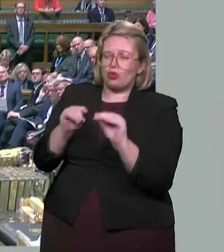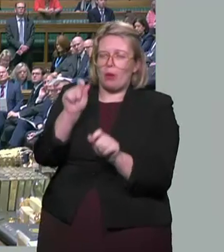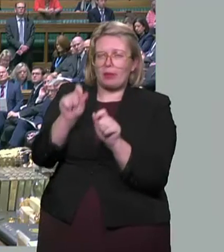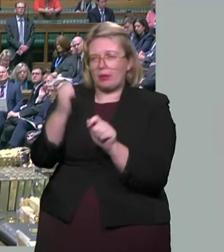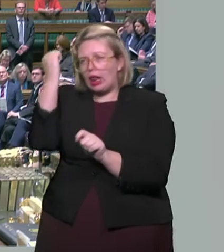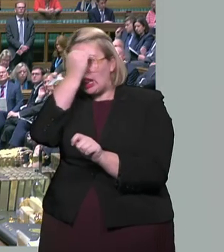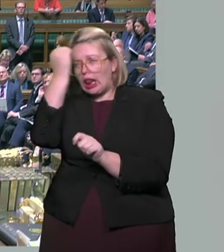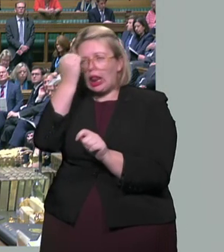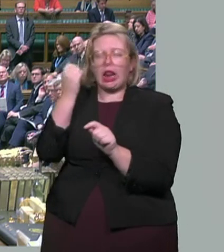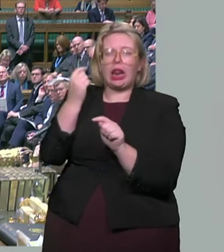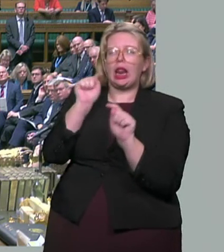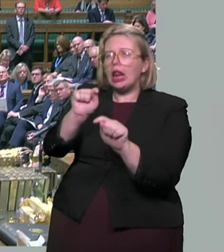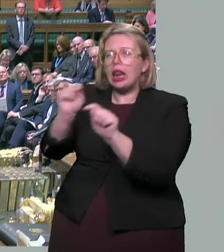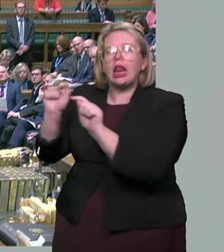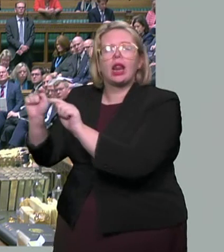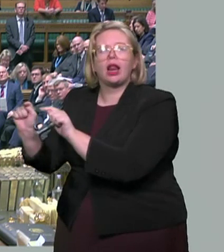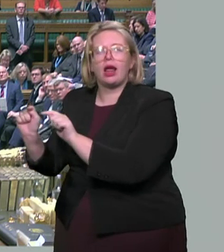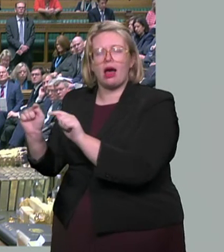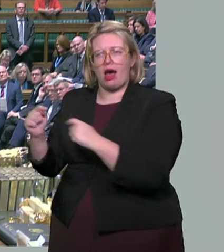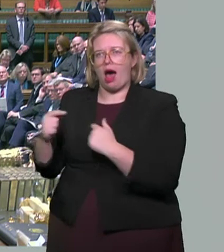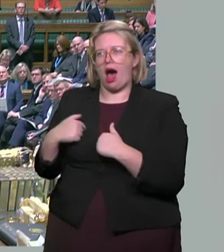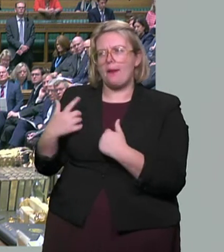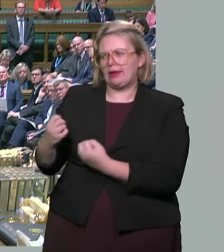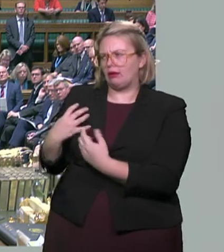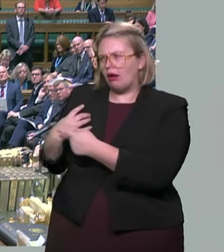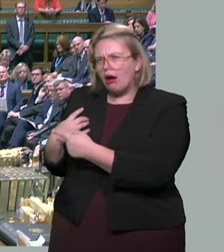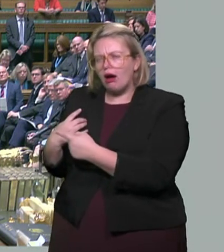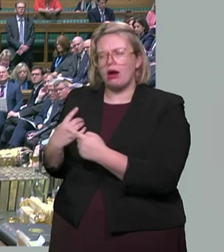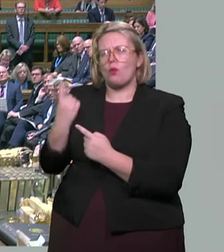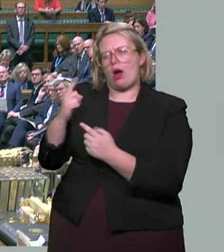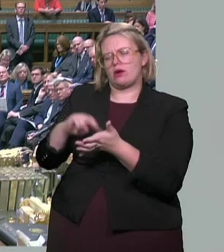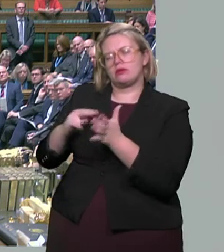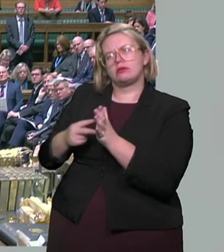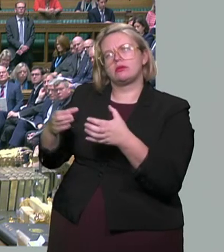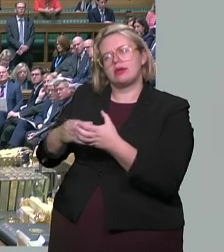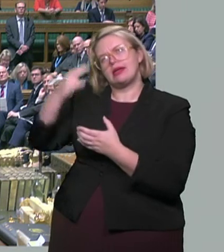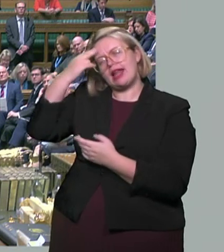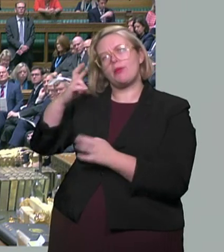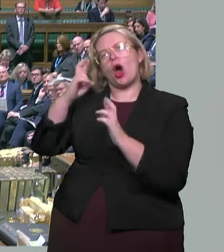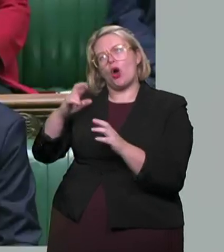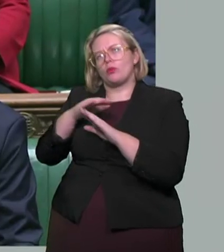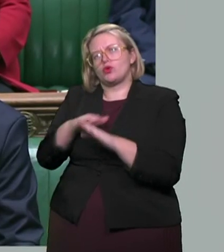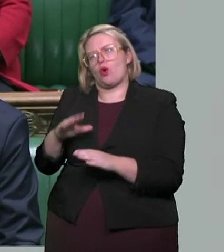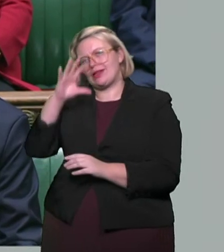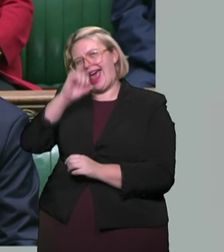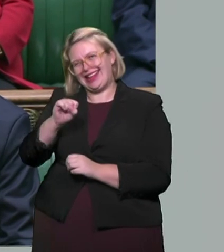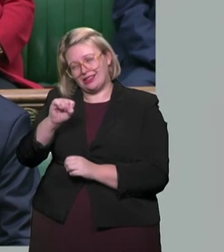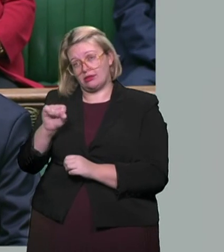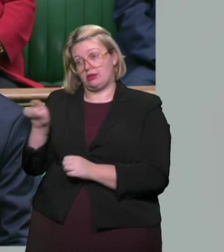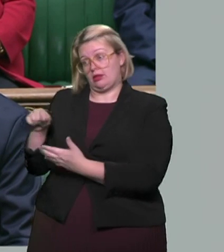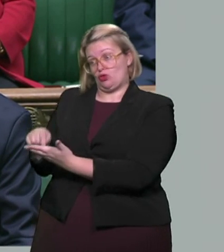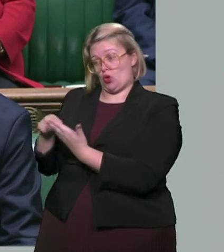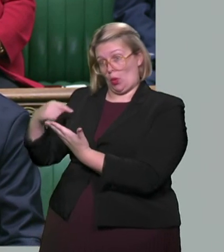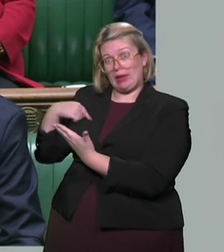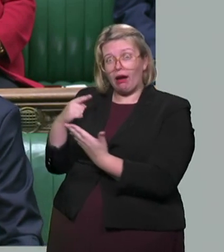Hope not Hate has shown me an example of violent Islamism and far-right propaganda on TikTok.